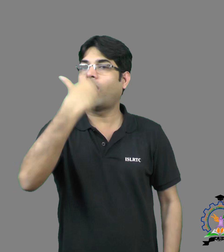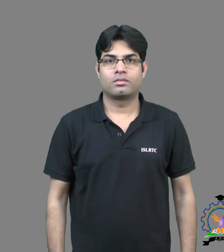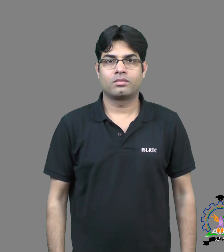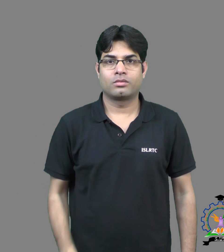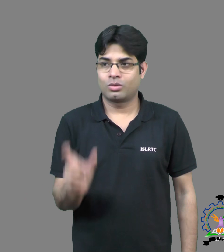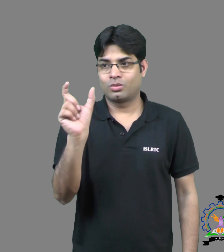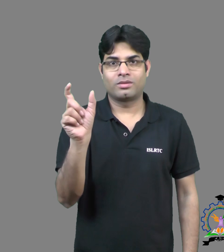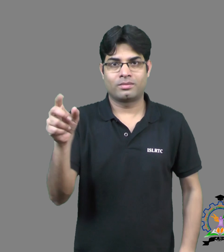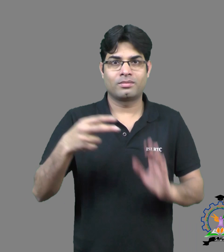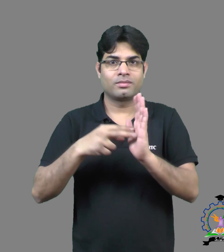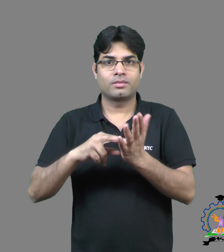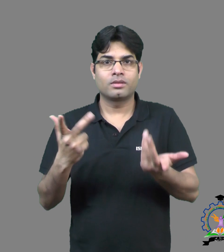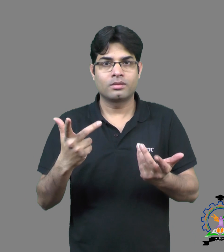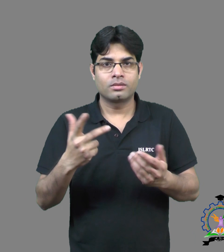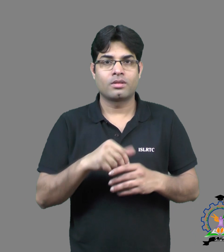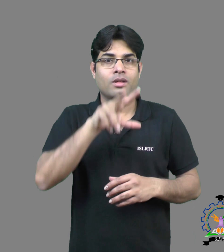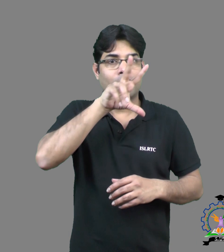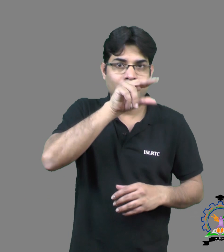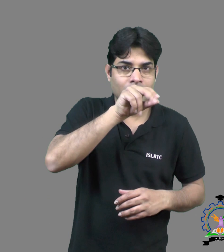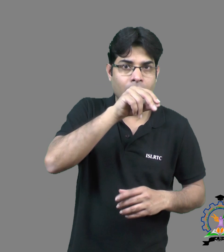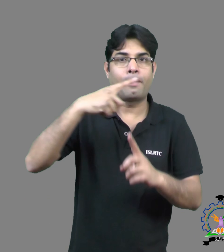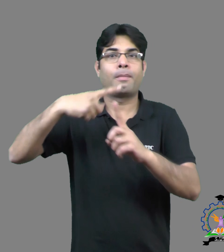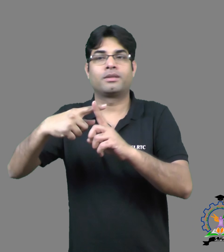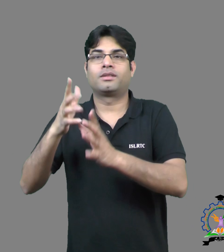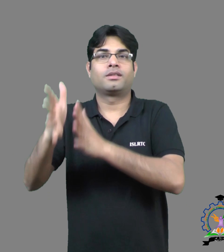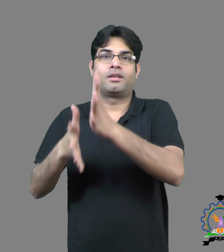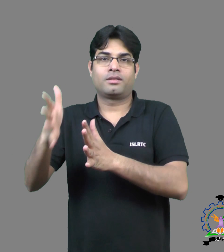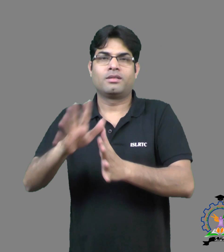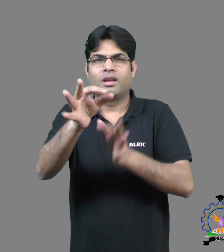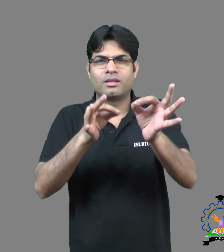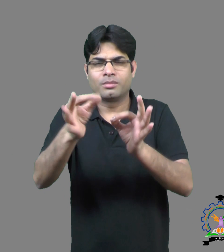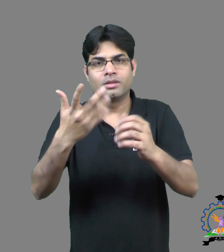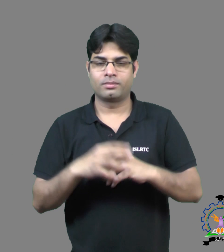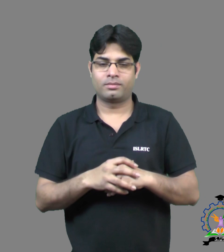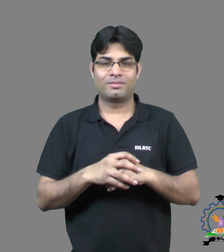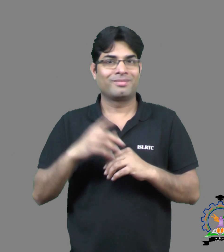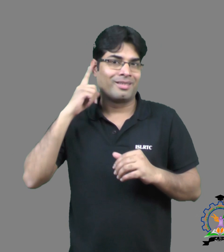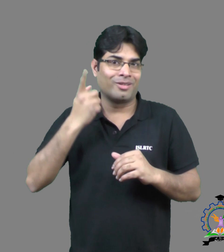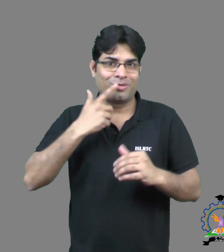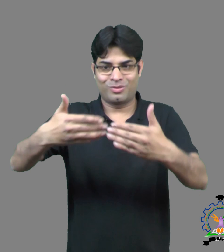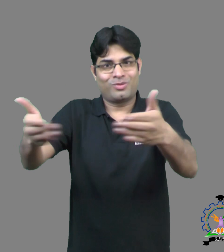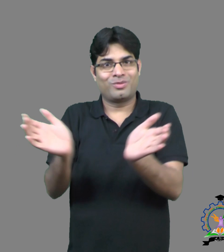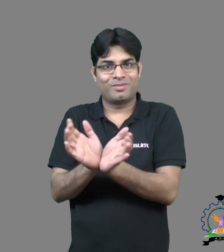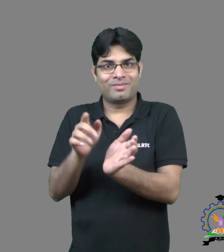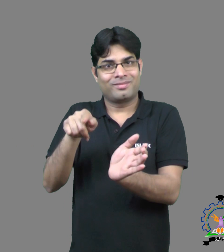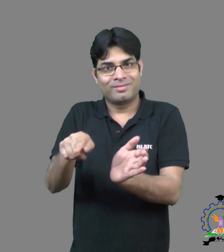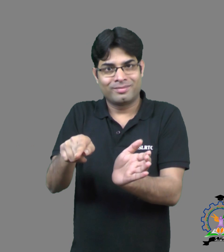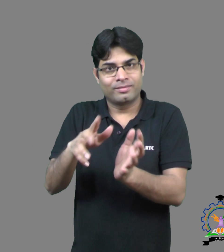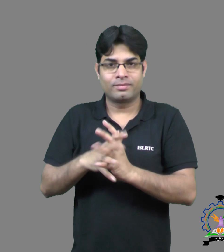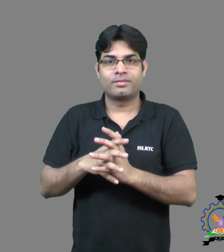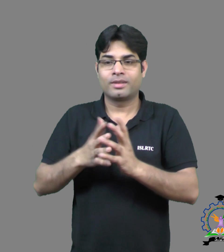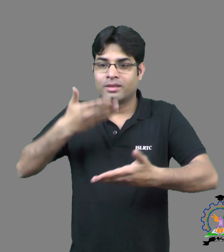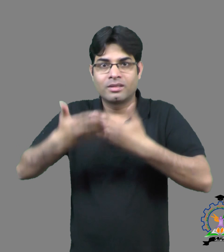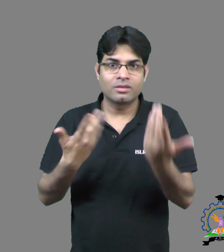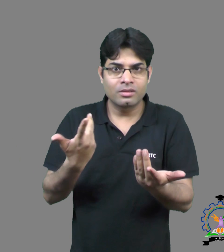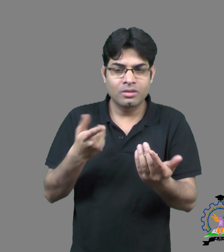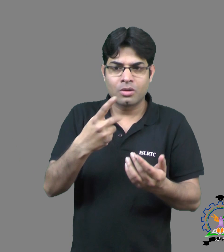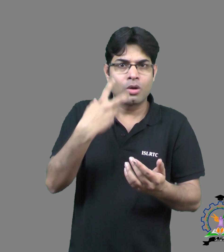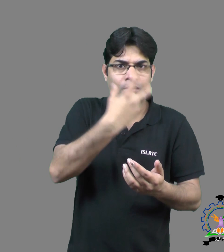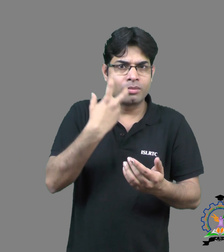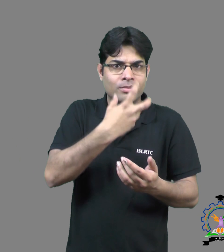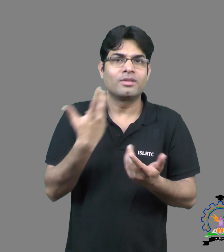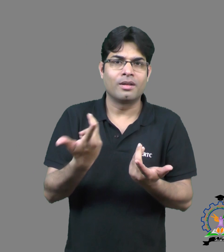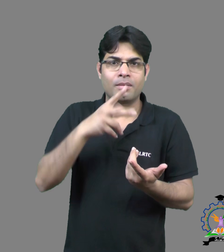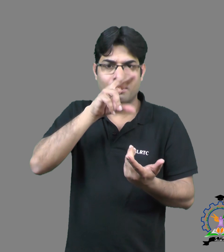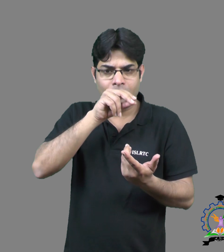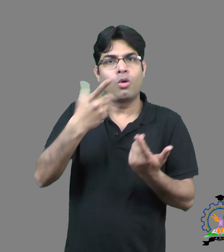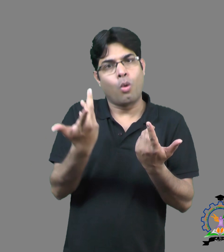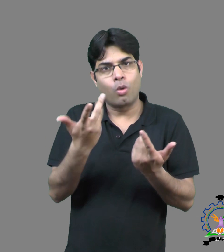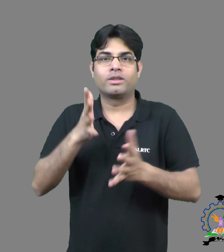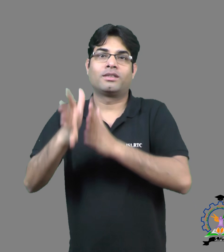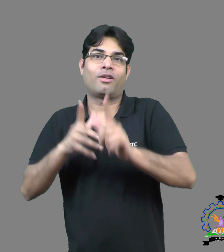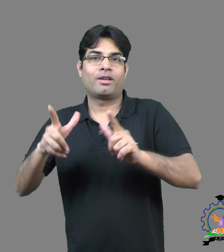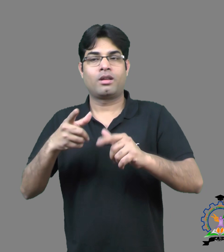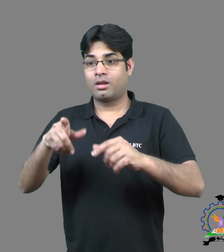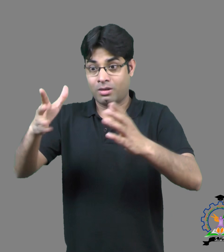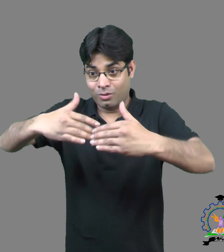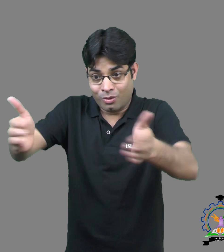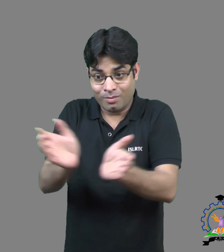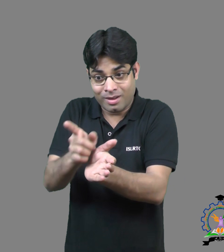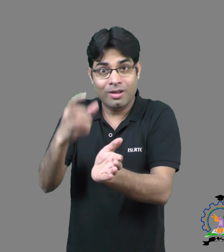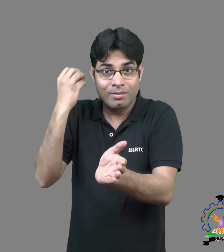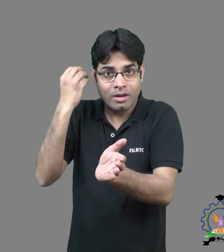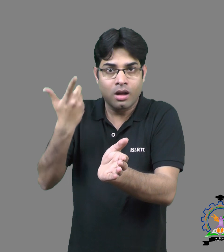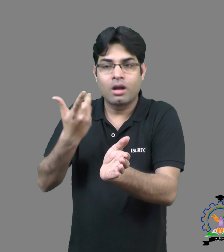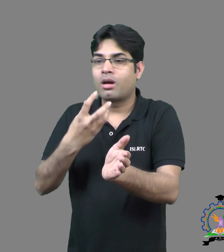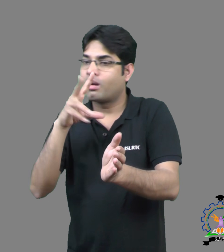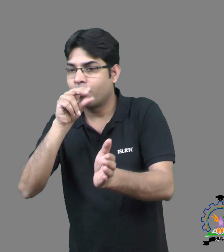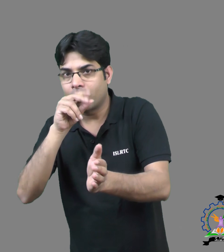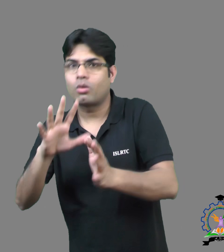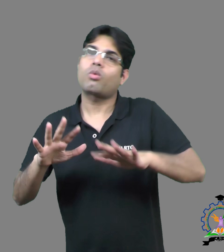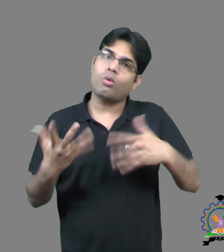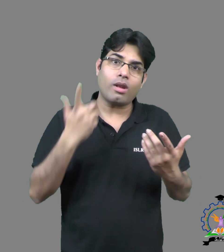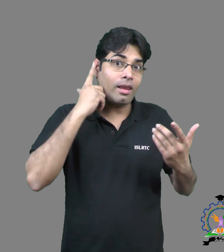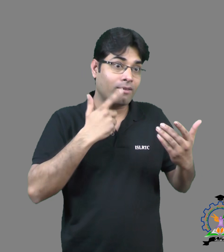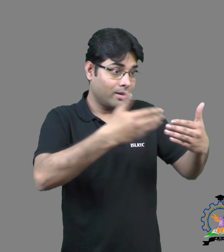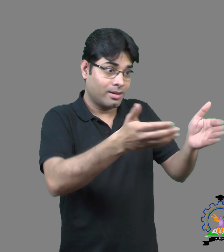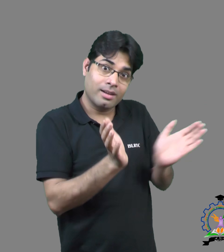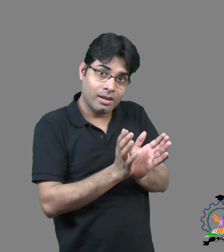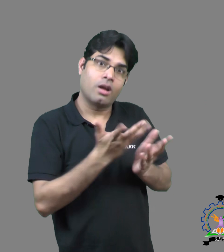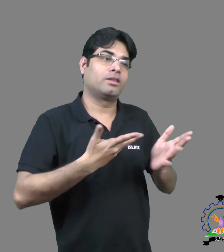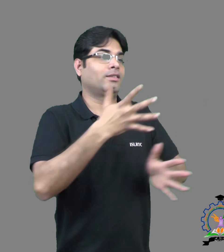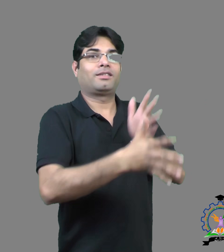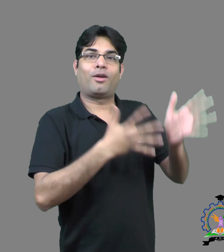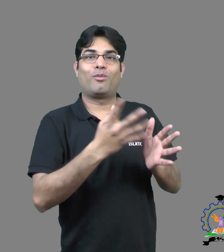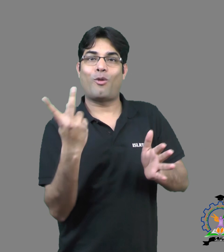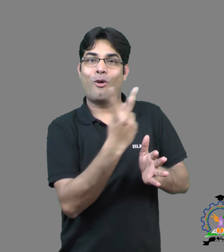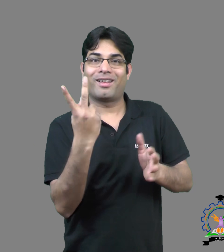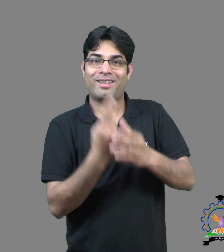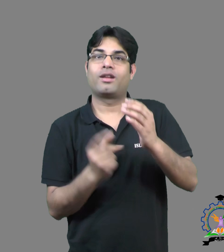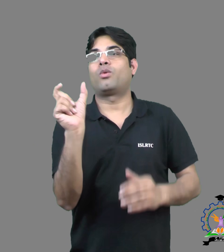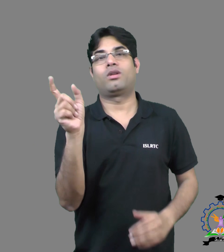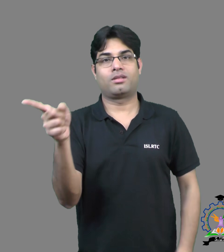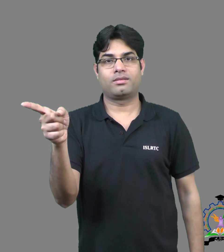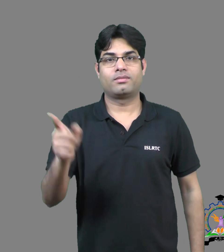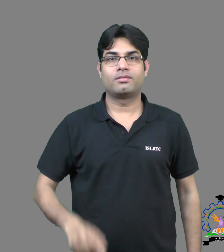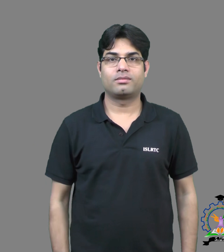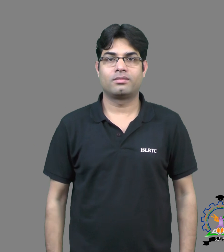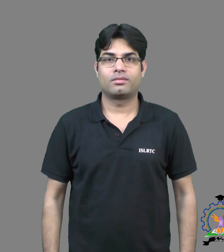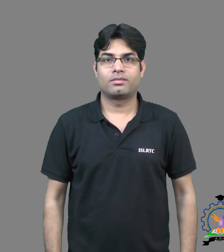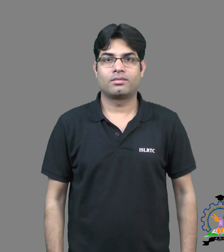Bimodal